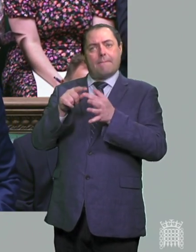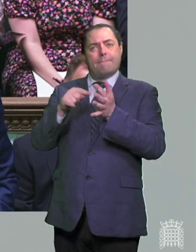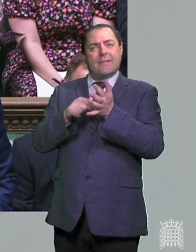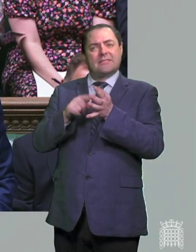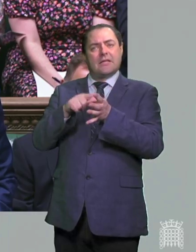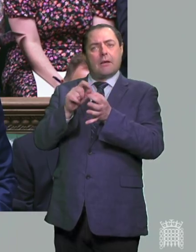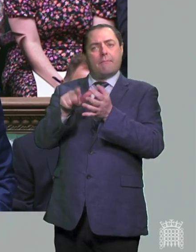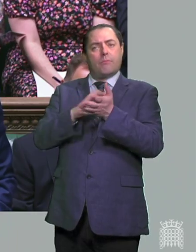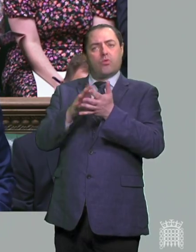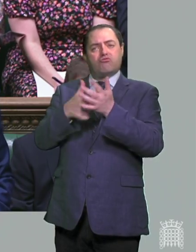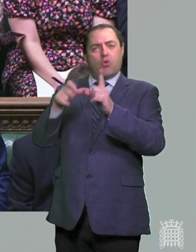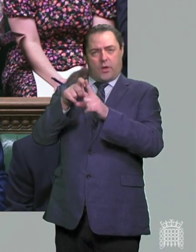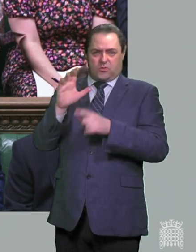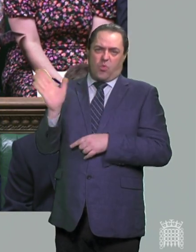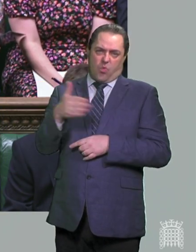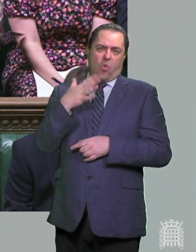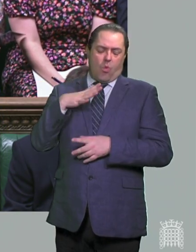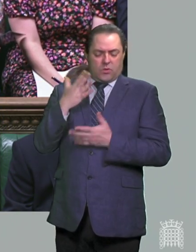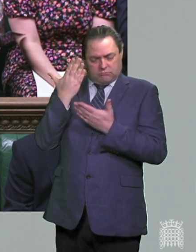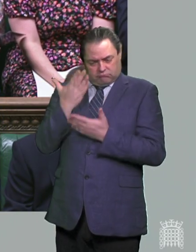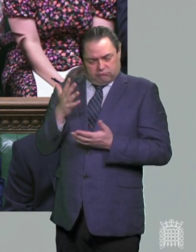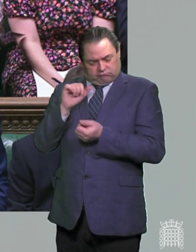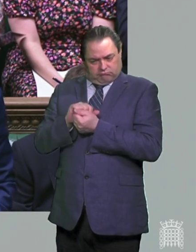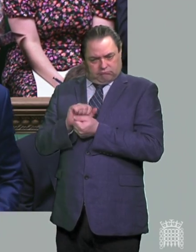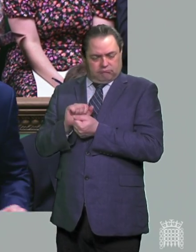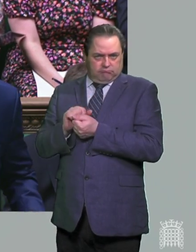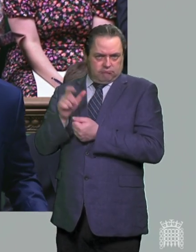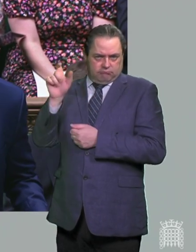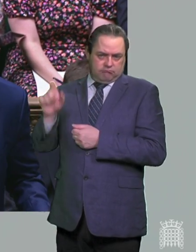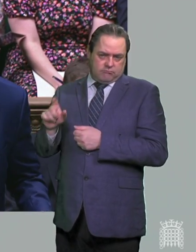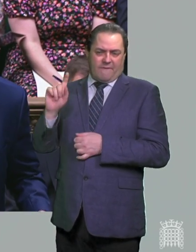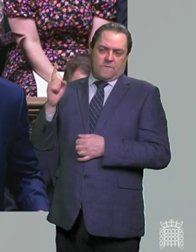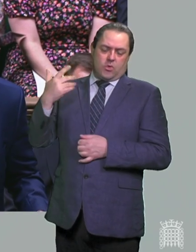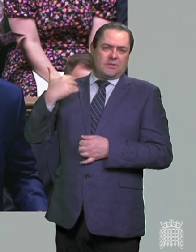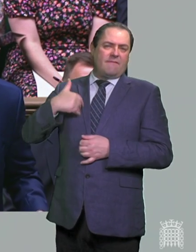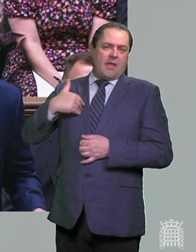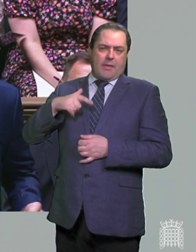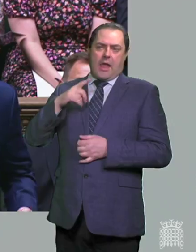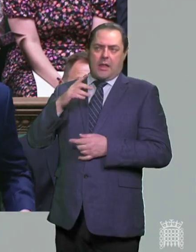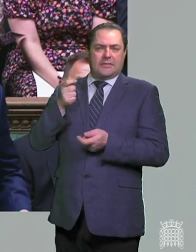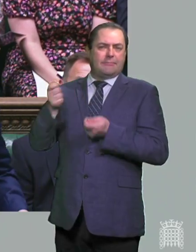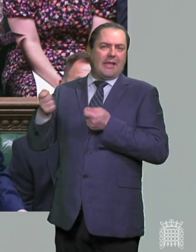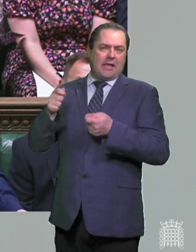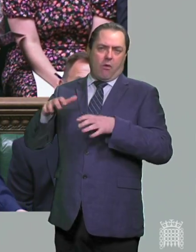I am sure the whole House would want to join me in paying tribute to Baroness Boothroyd, the first female Speaker of the House.